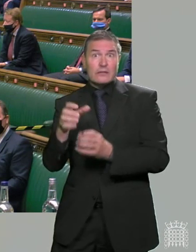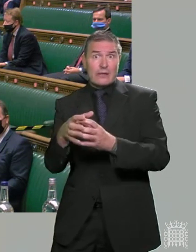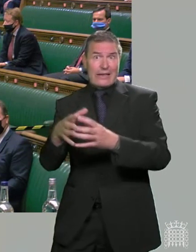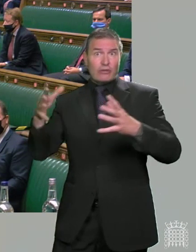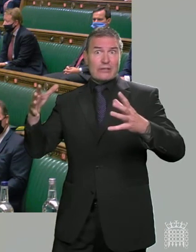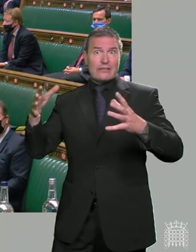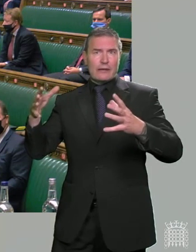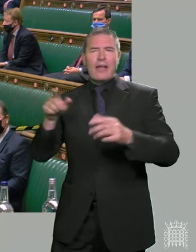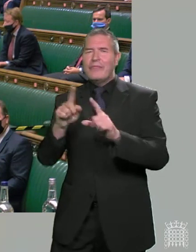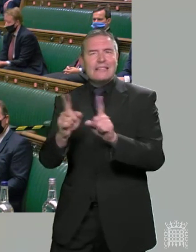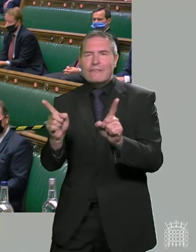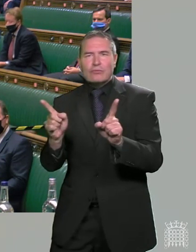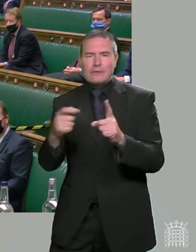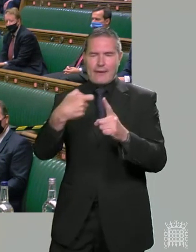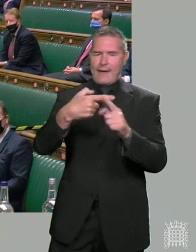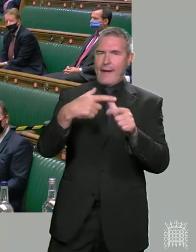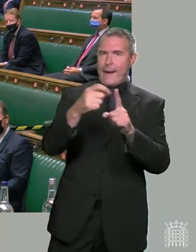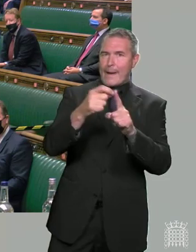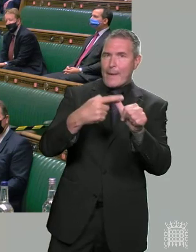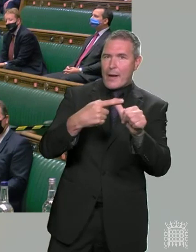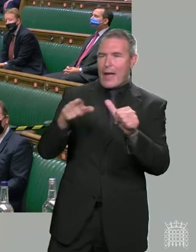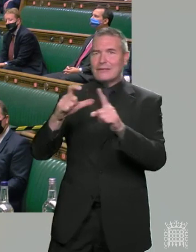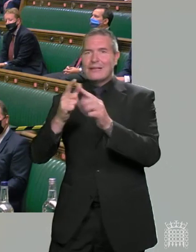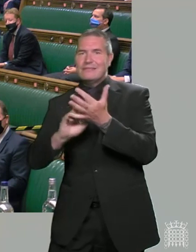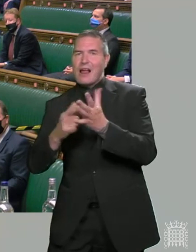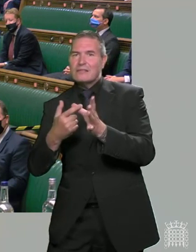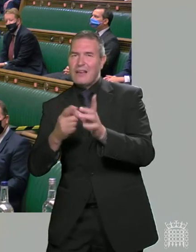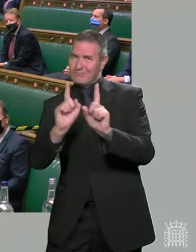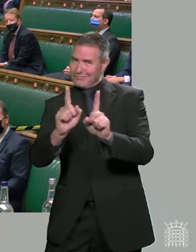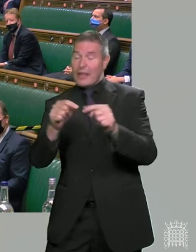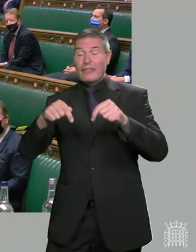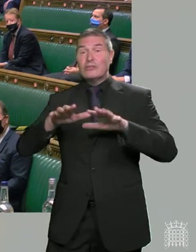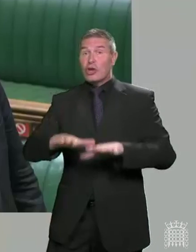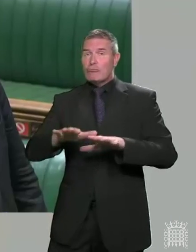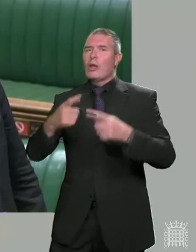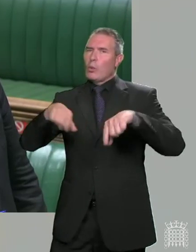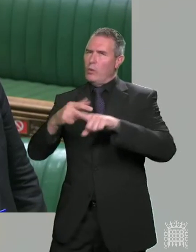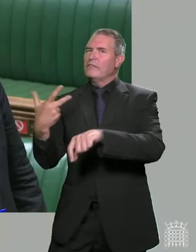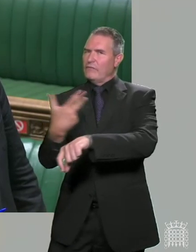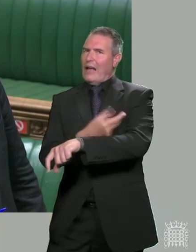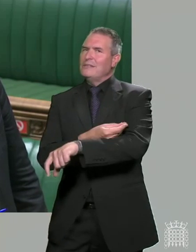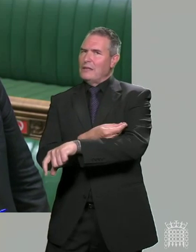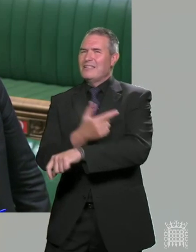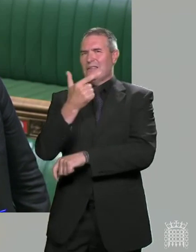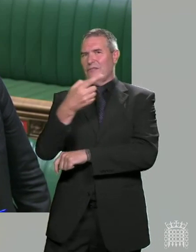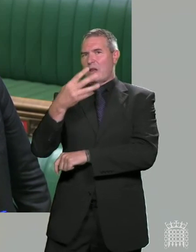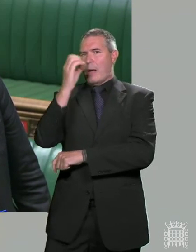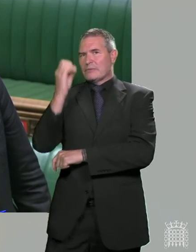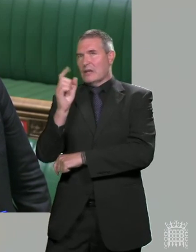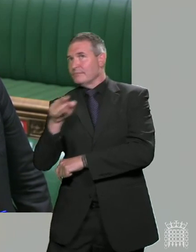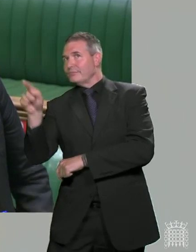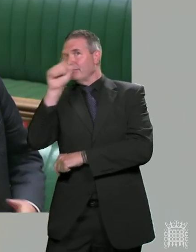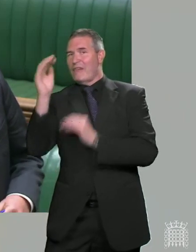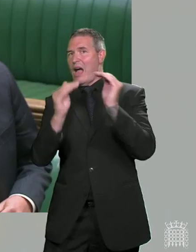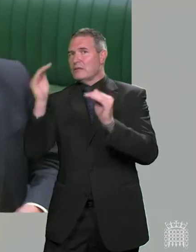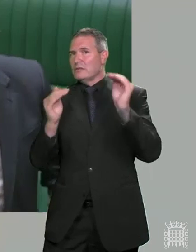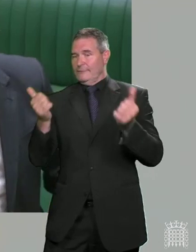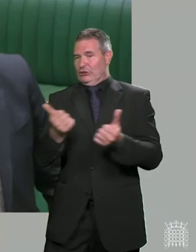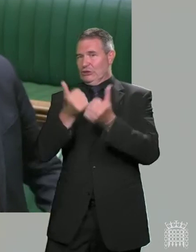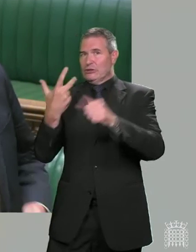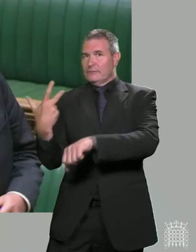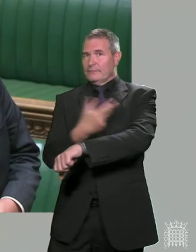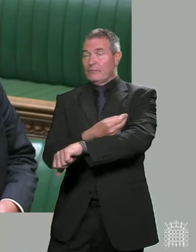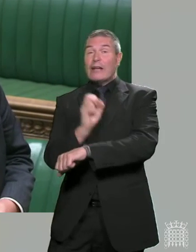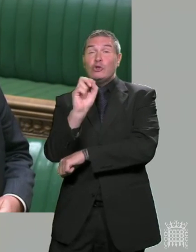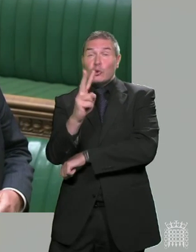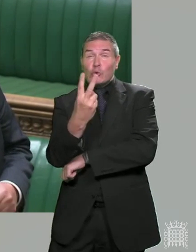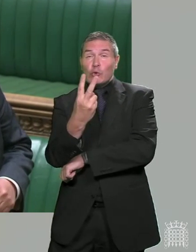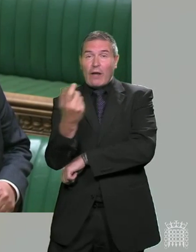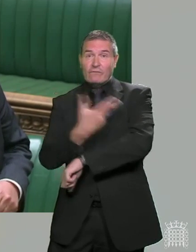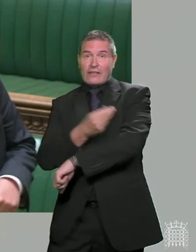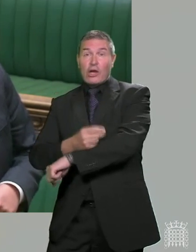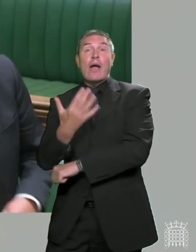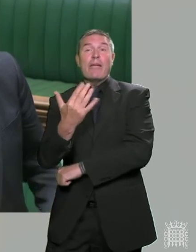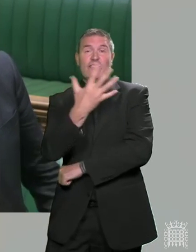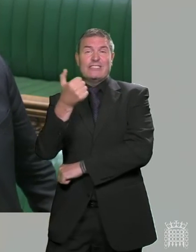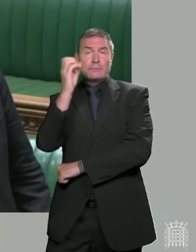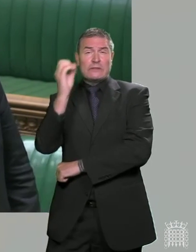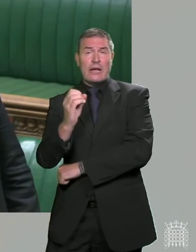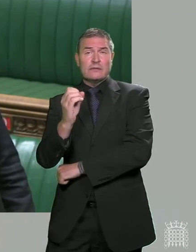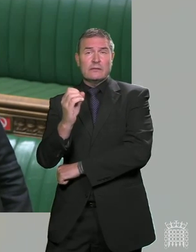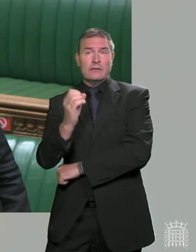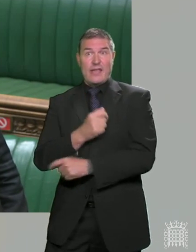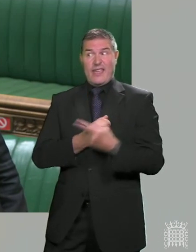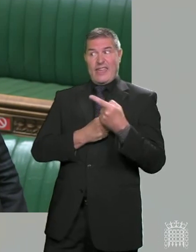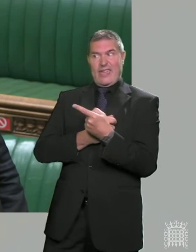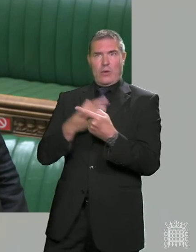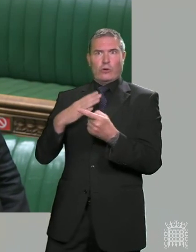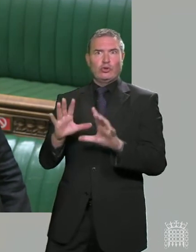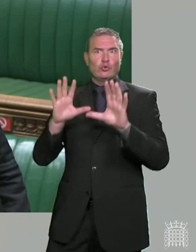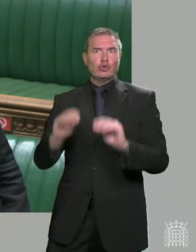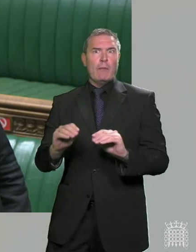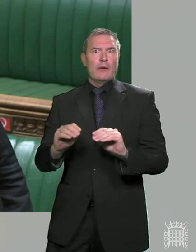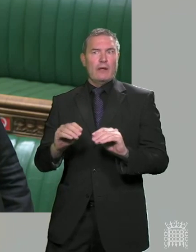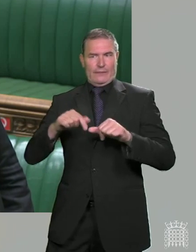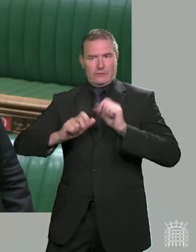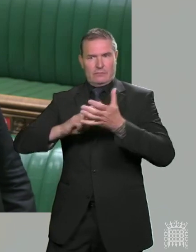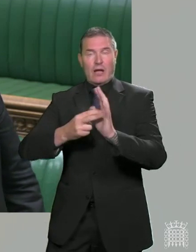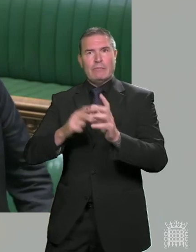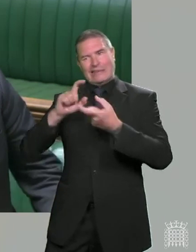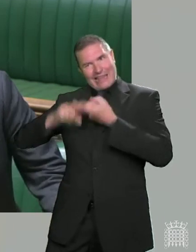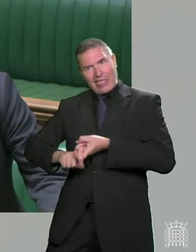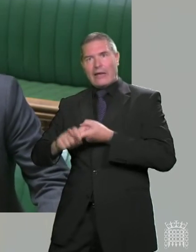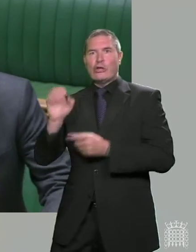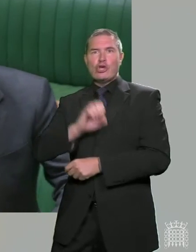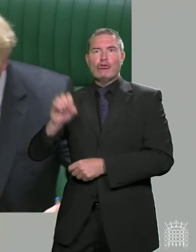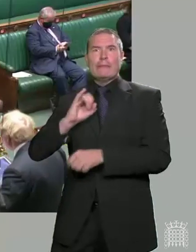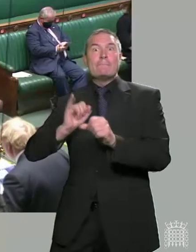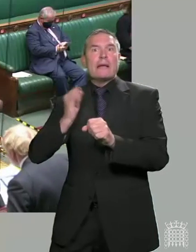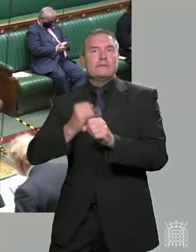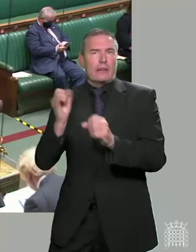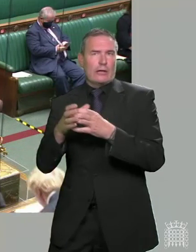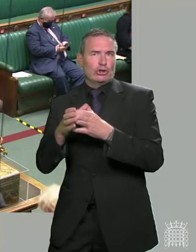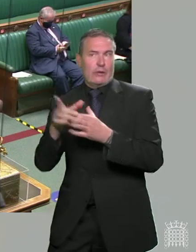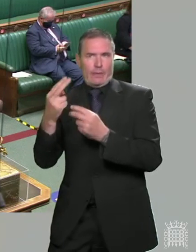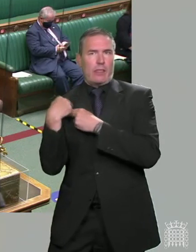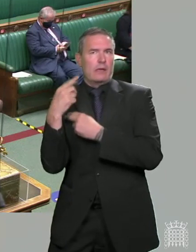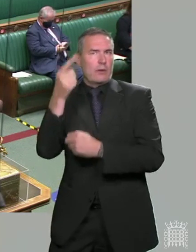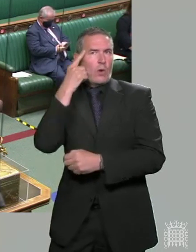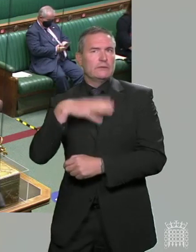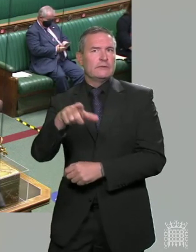But there is a difference between those countries and this country. In this country, we have vaccinated almost 79% of the adult population and given two vaccinations to 56%—a programme that he would have stopped by keeping us in the European Medicines Agency.